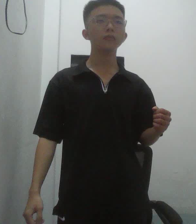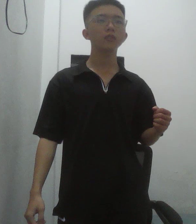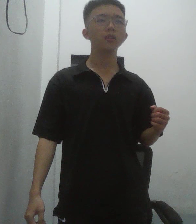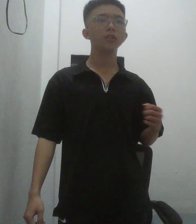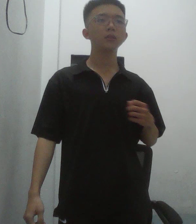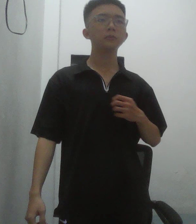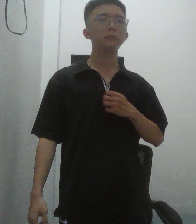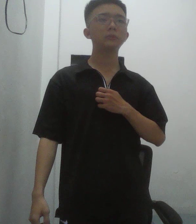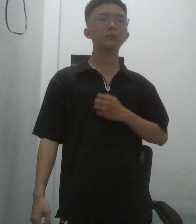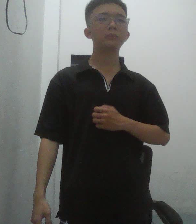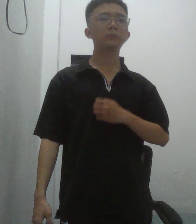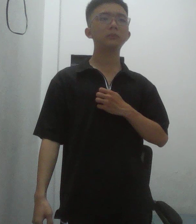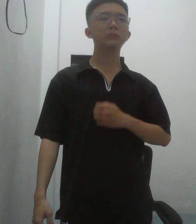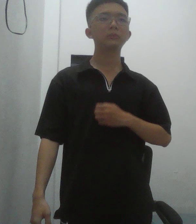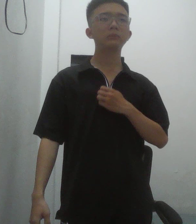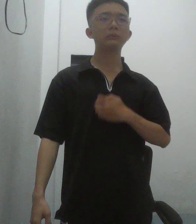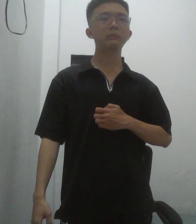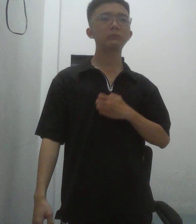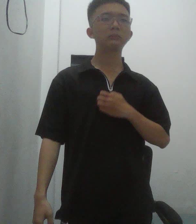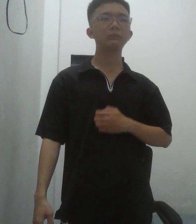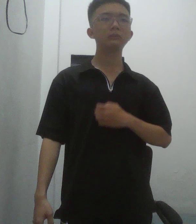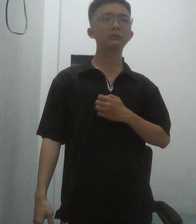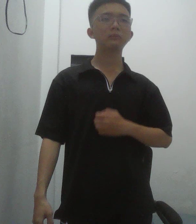ghen